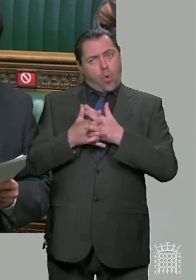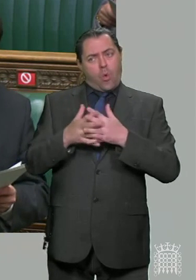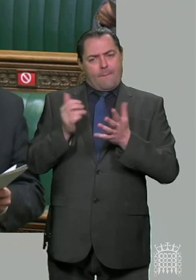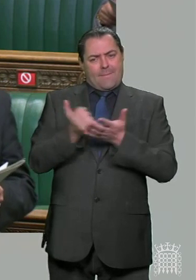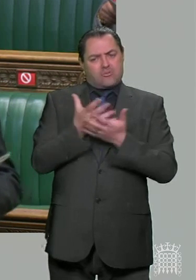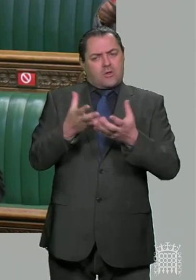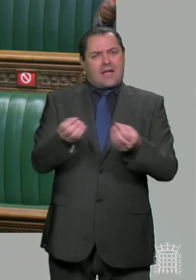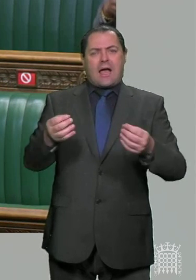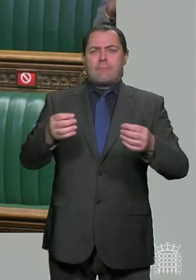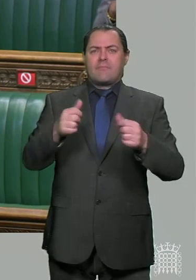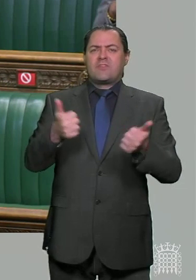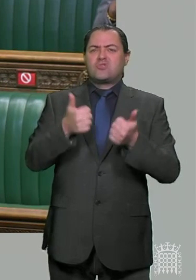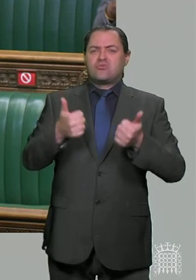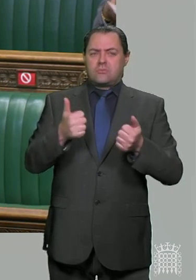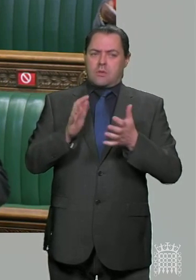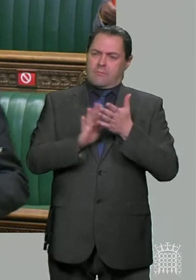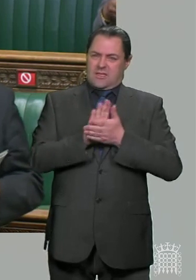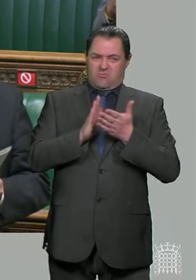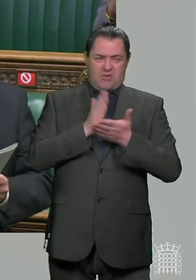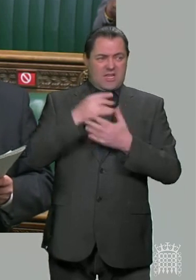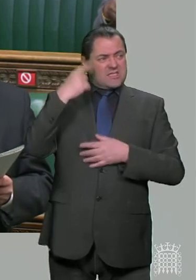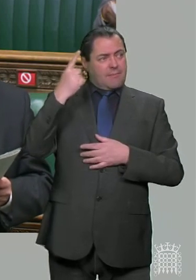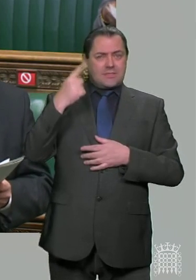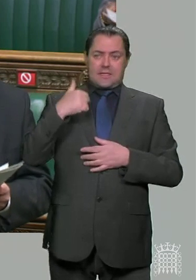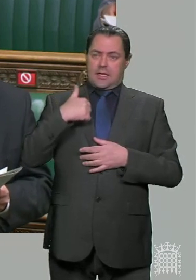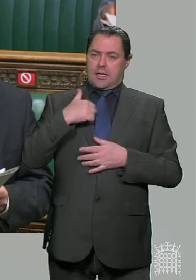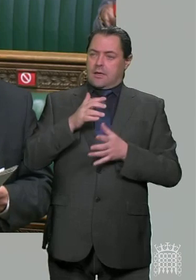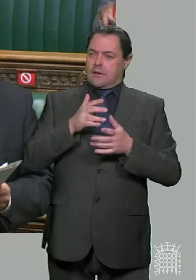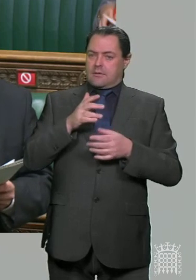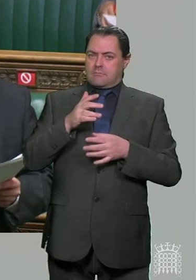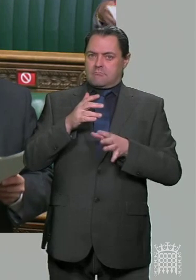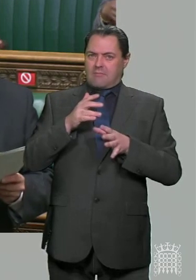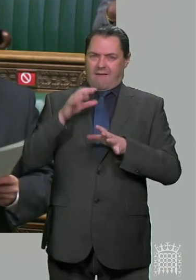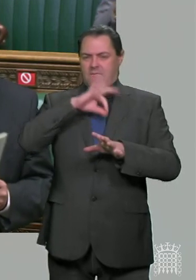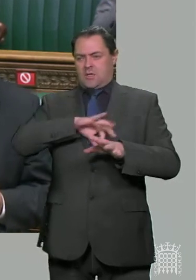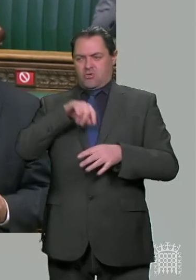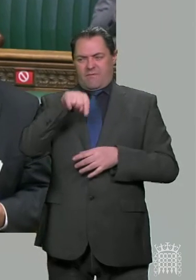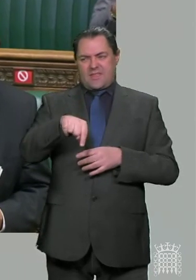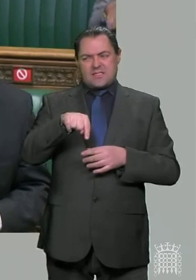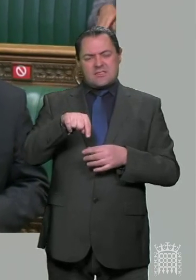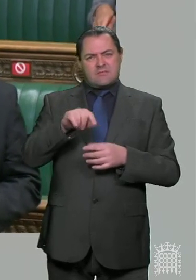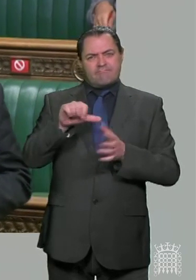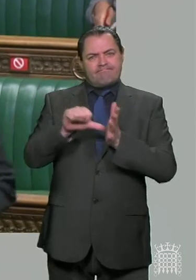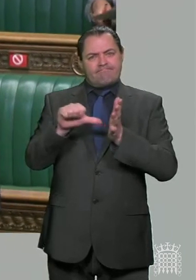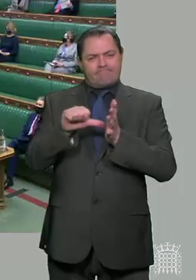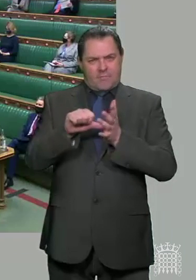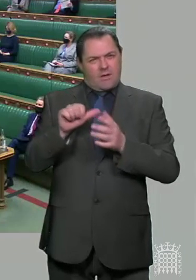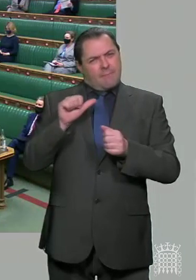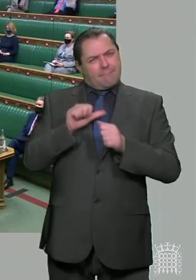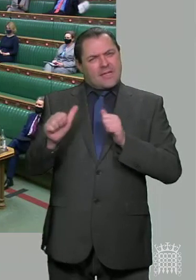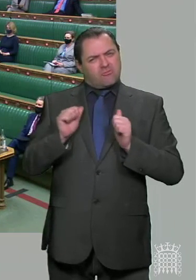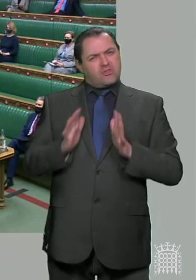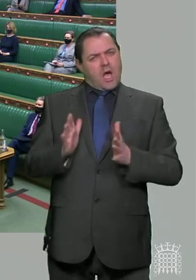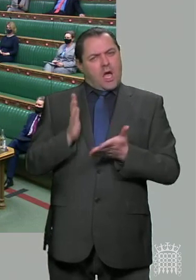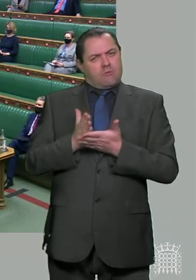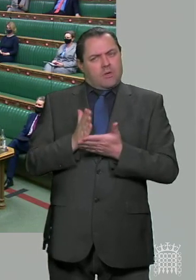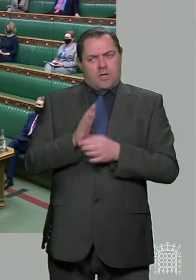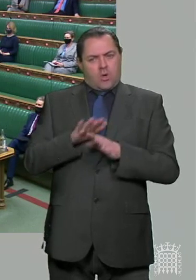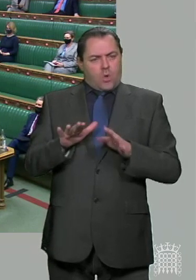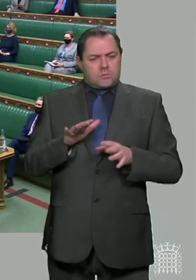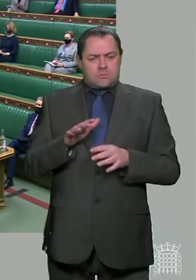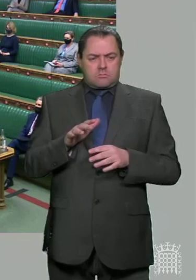Does he agree that it would be completely dishonourable for any Member to exploit that loophole, and that they should instead do the decent thing and resign?